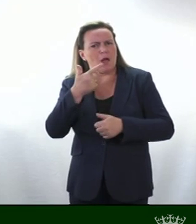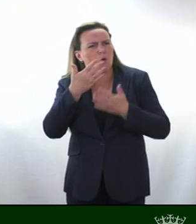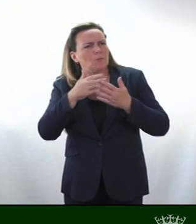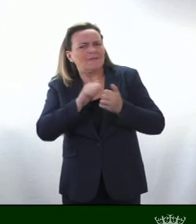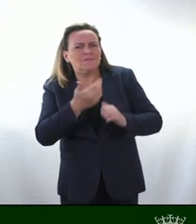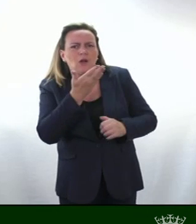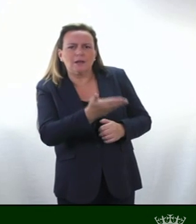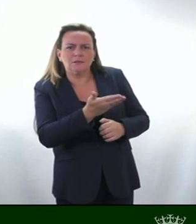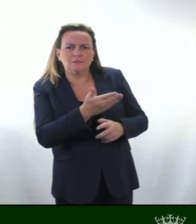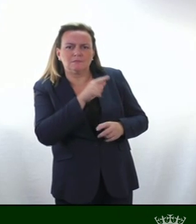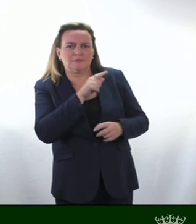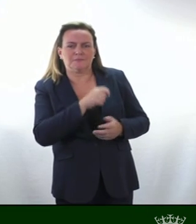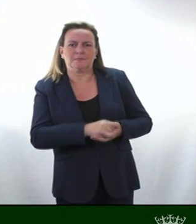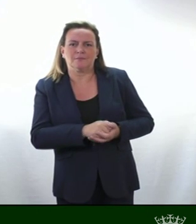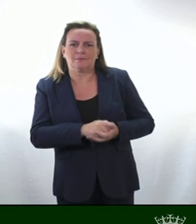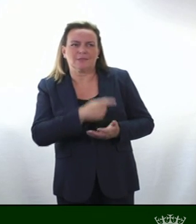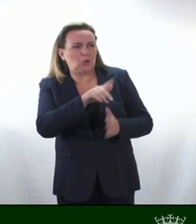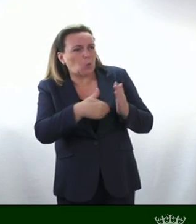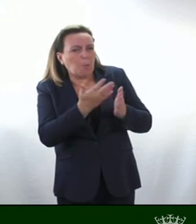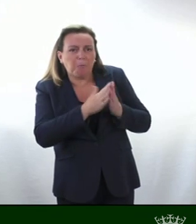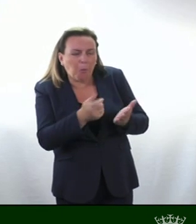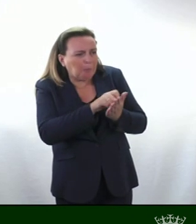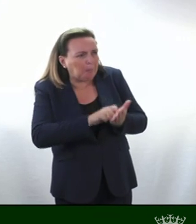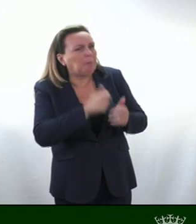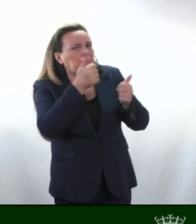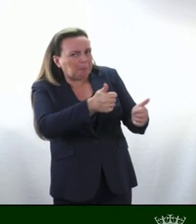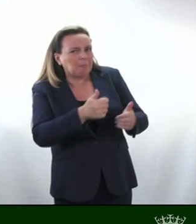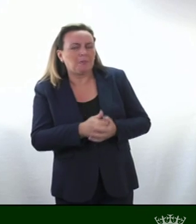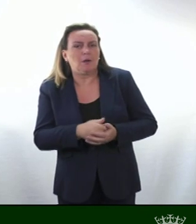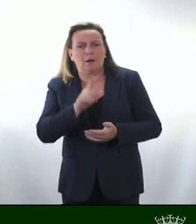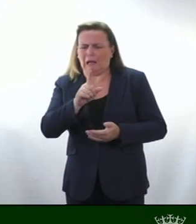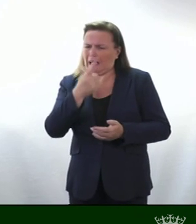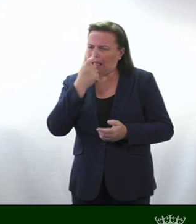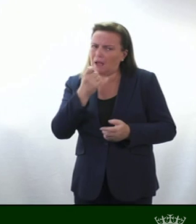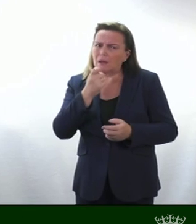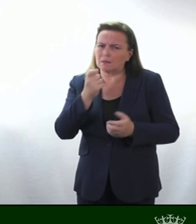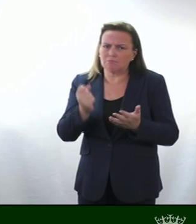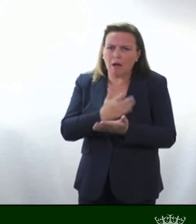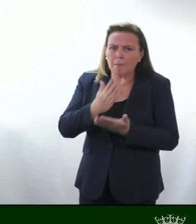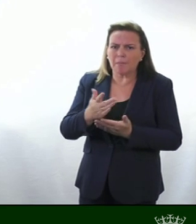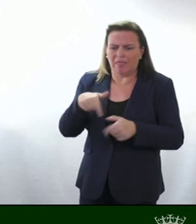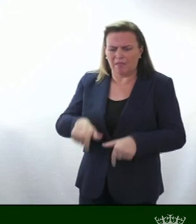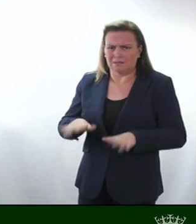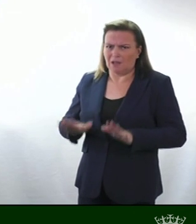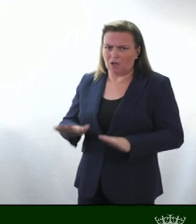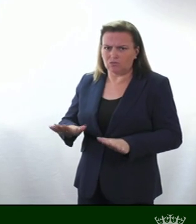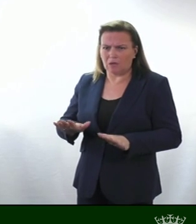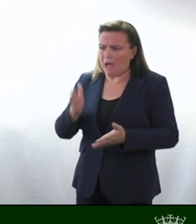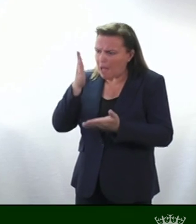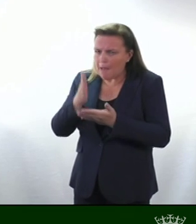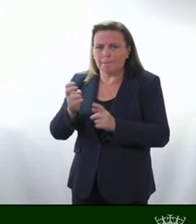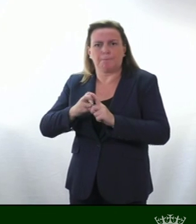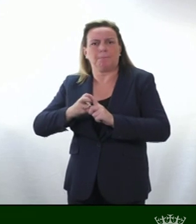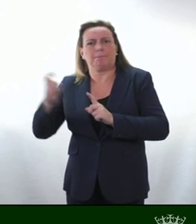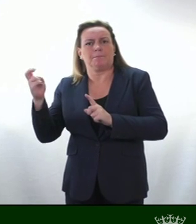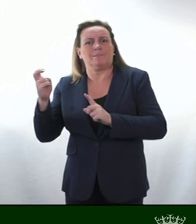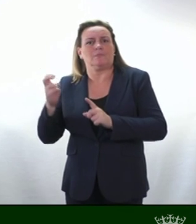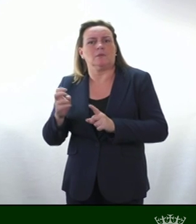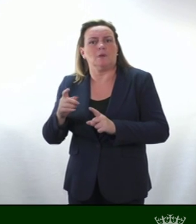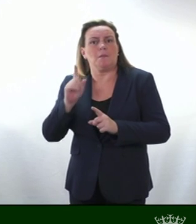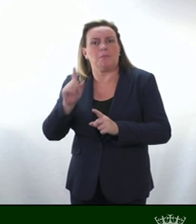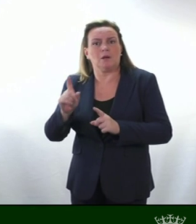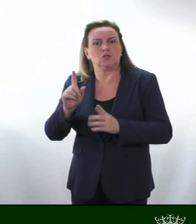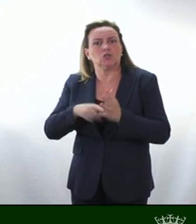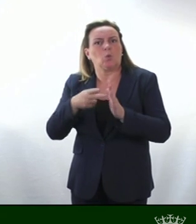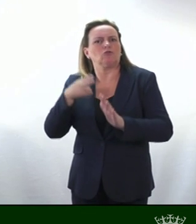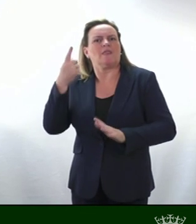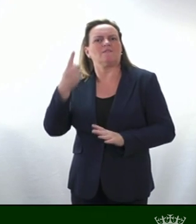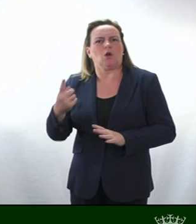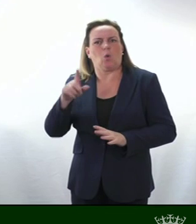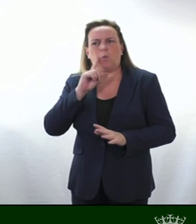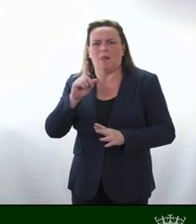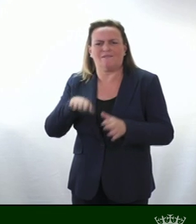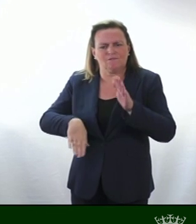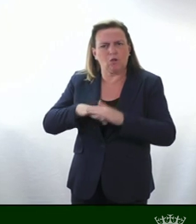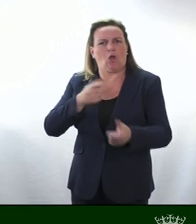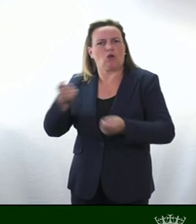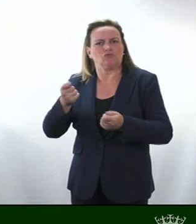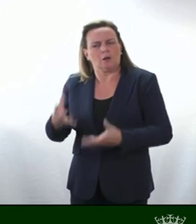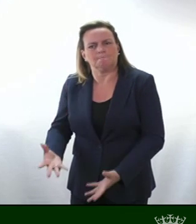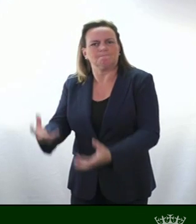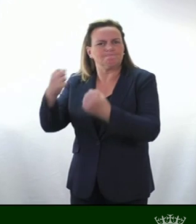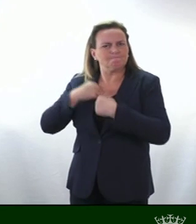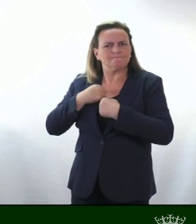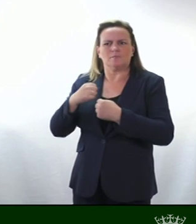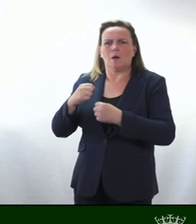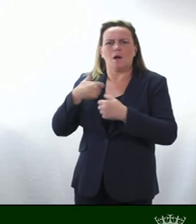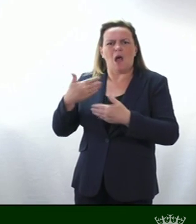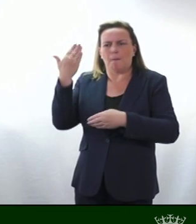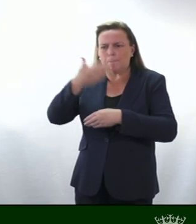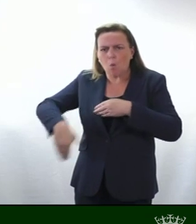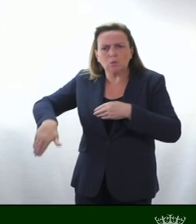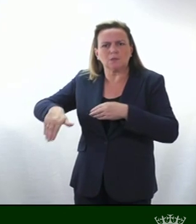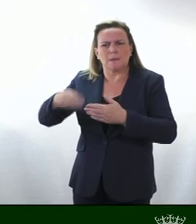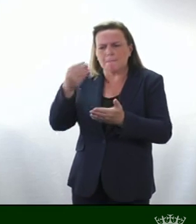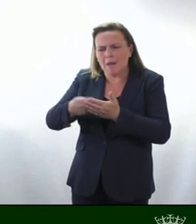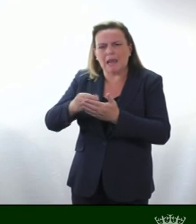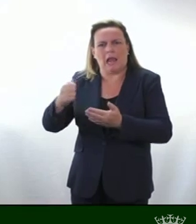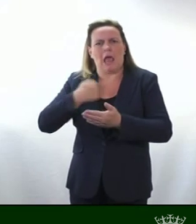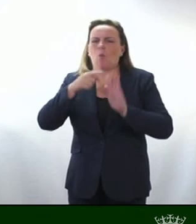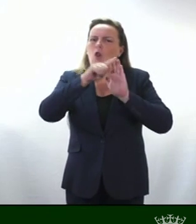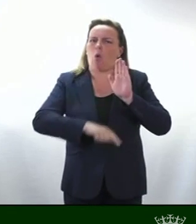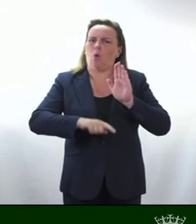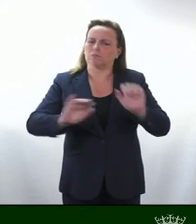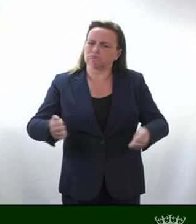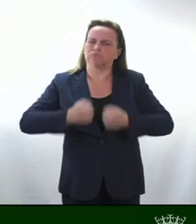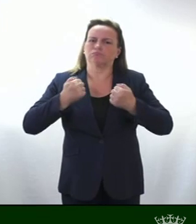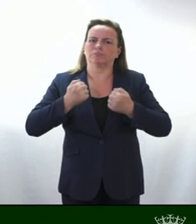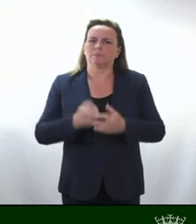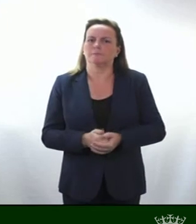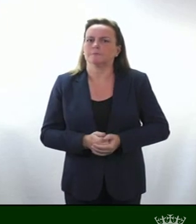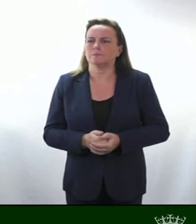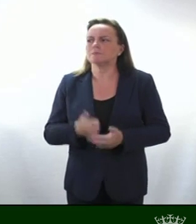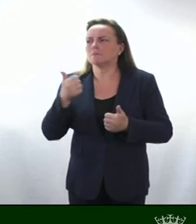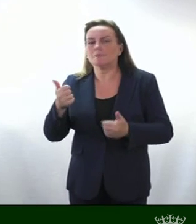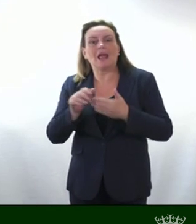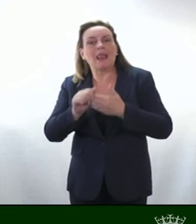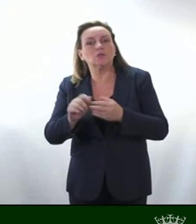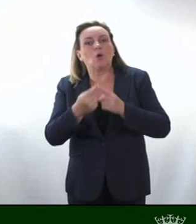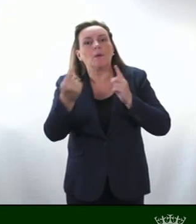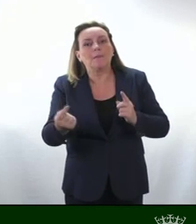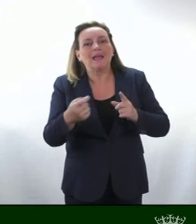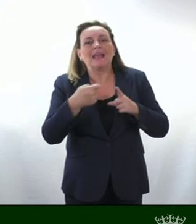Friend on his new book. I assure him that not only has this country left the European Union, but on 1 January we will take back full control of our money, our borders and our laws.